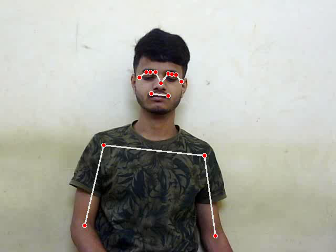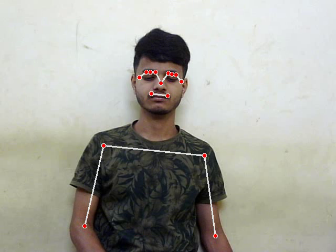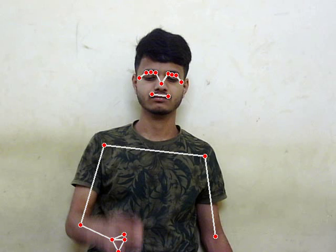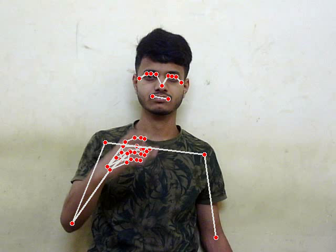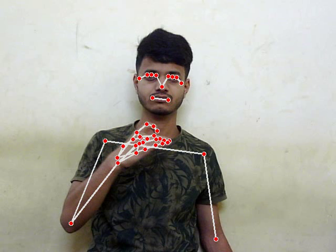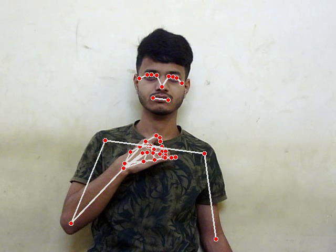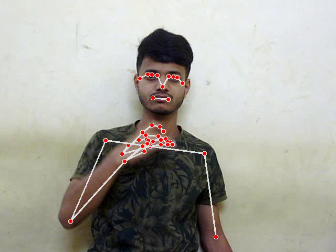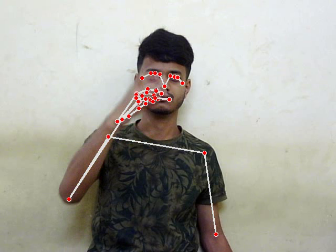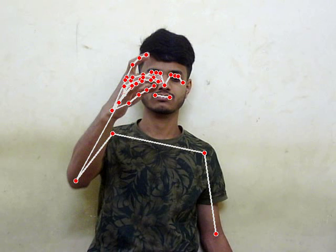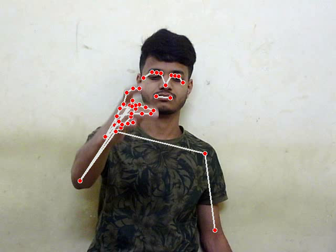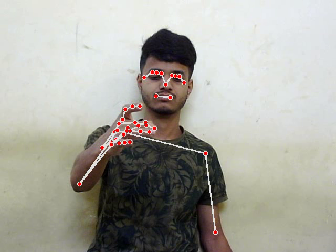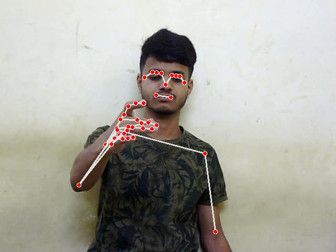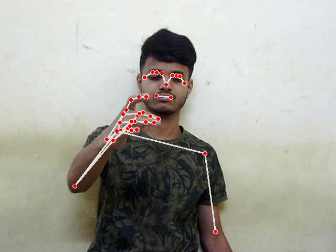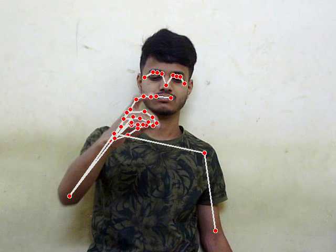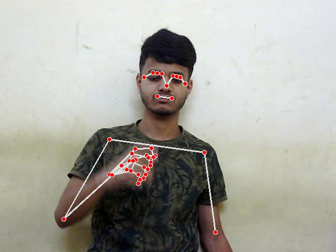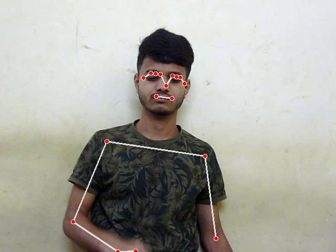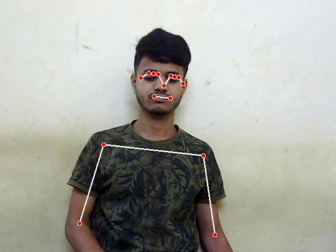like